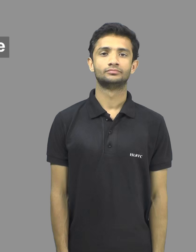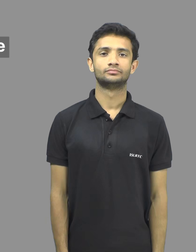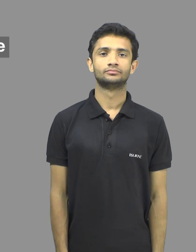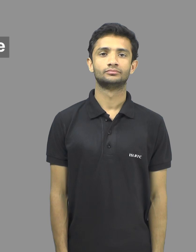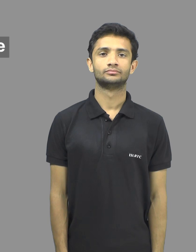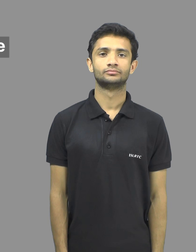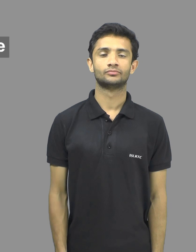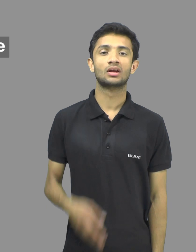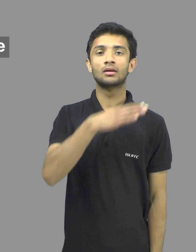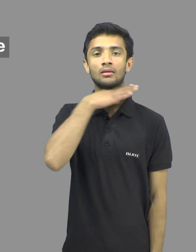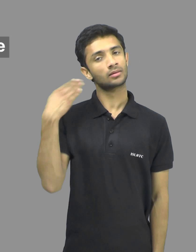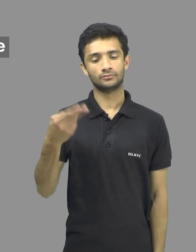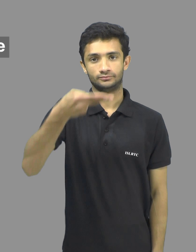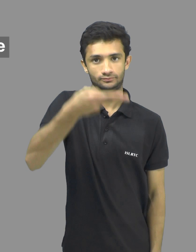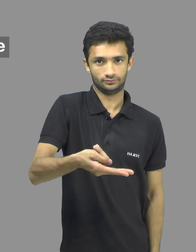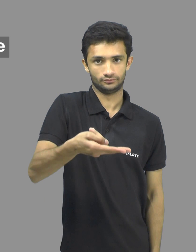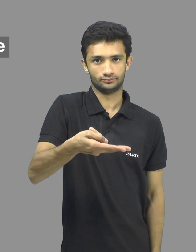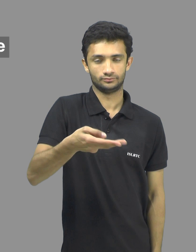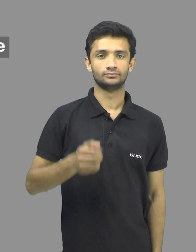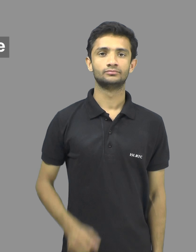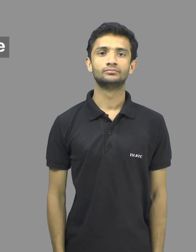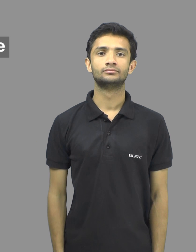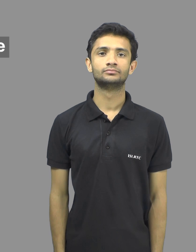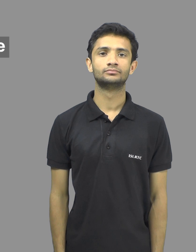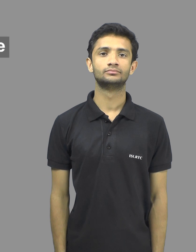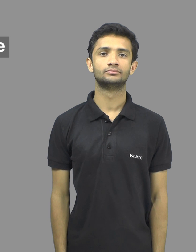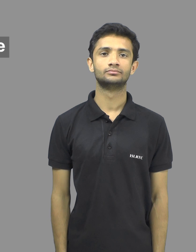Corpse